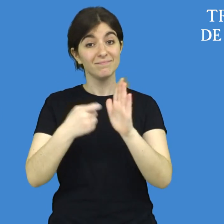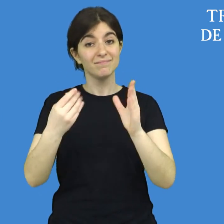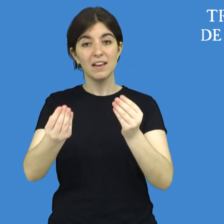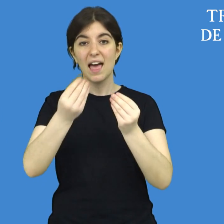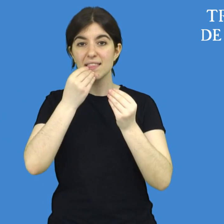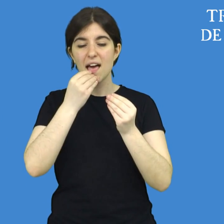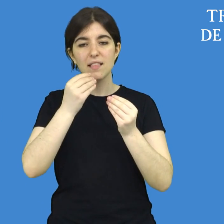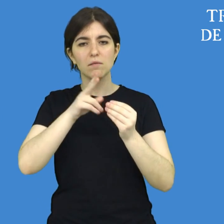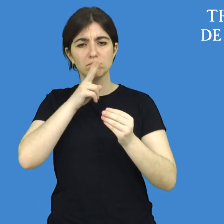comer